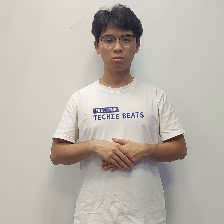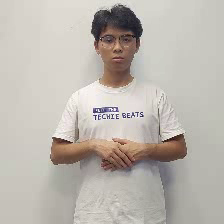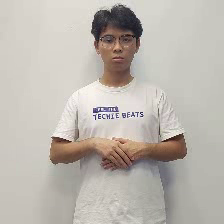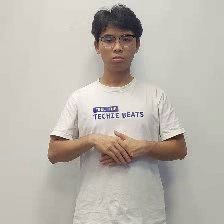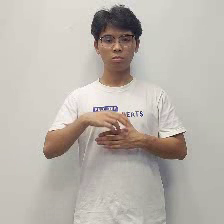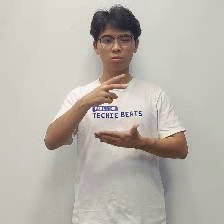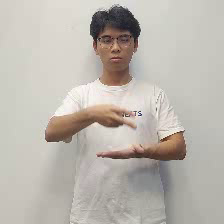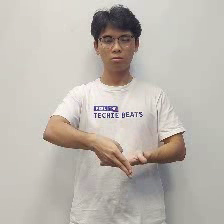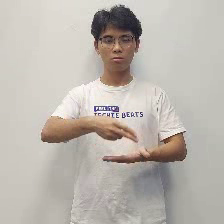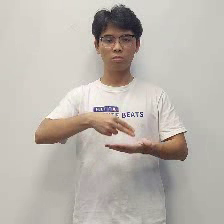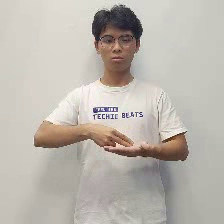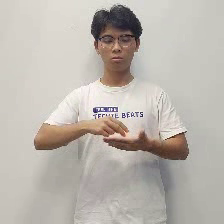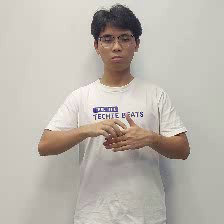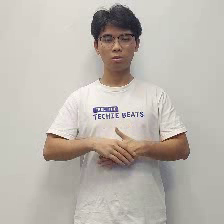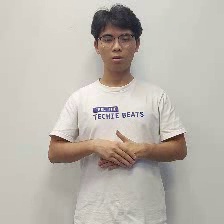Thức ăn